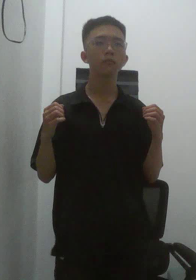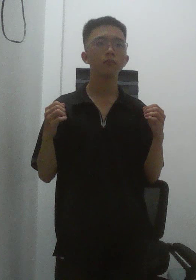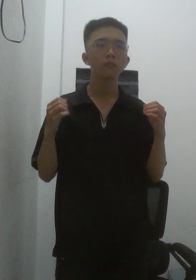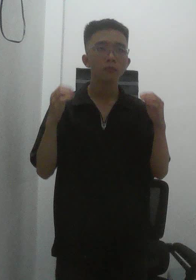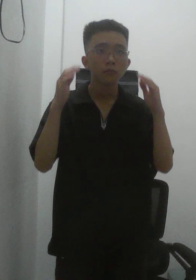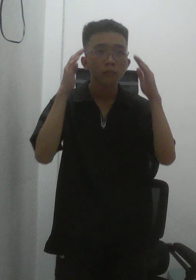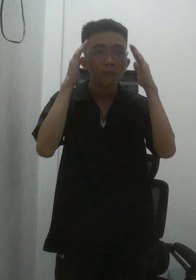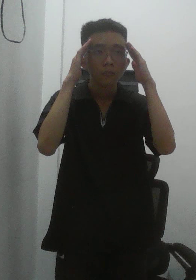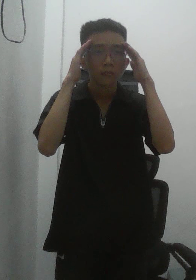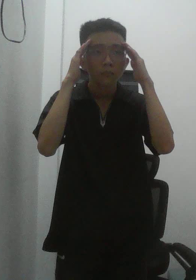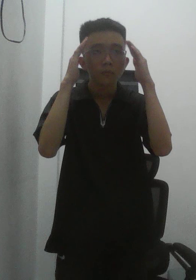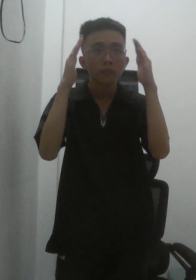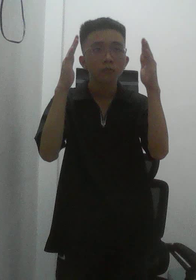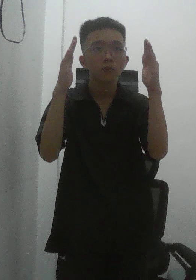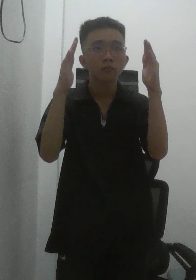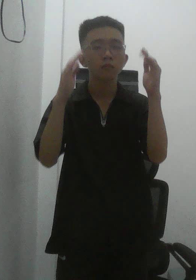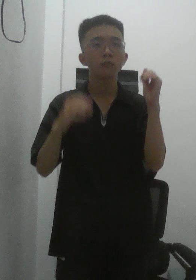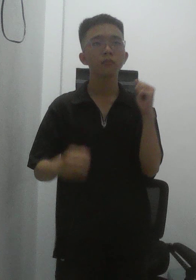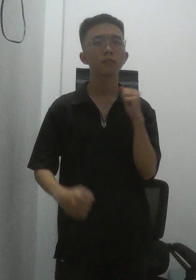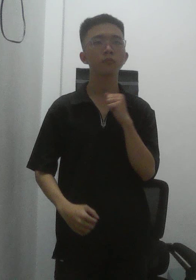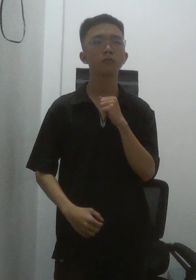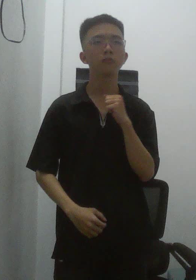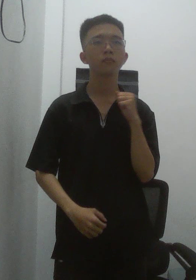khong quan tam